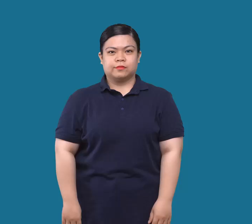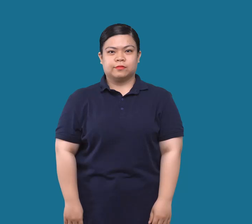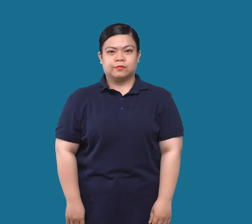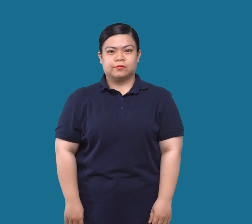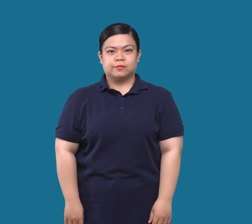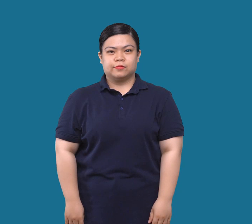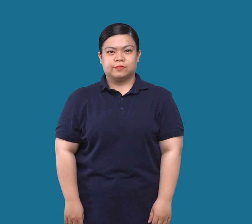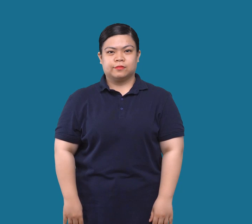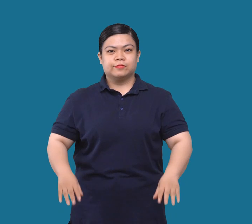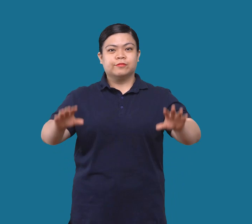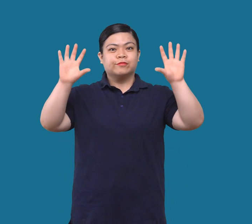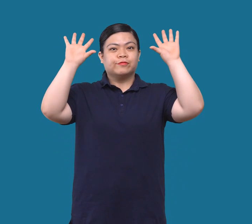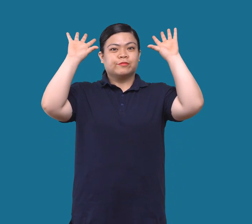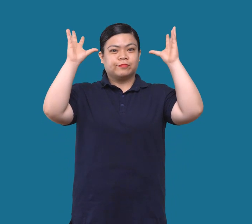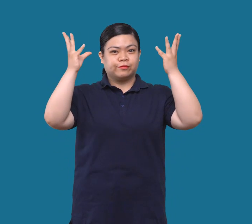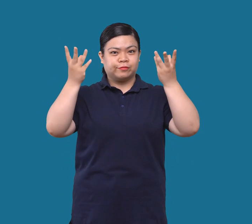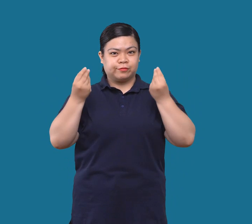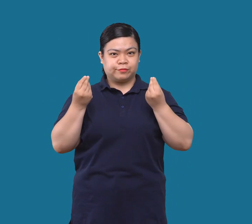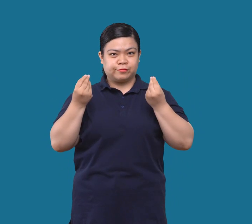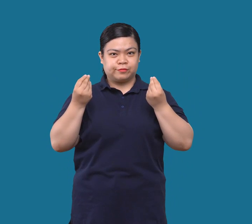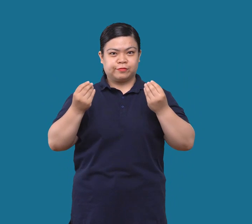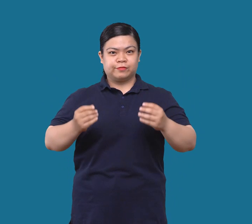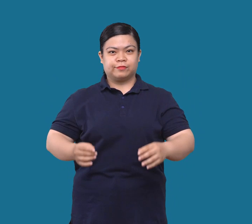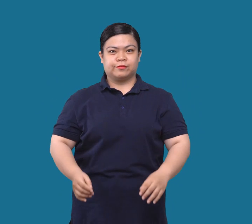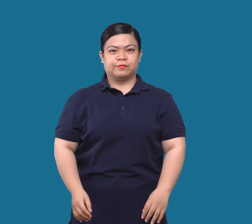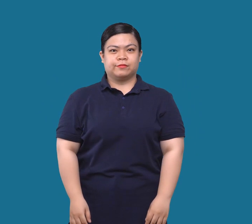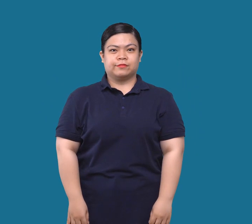Quảng Bình